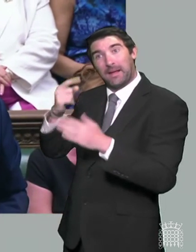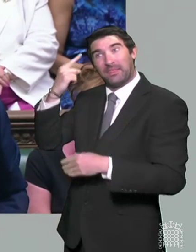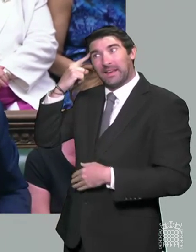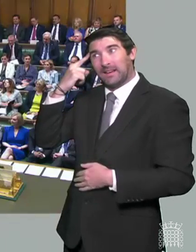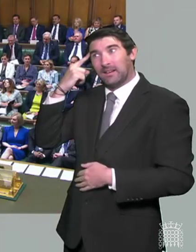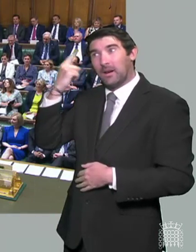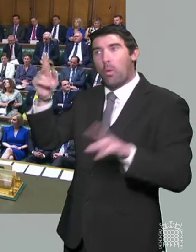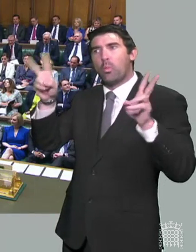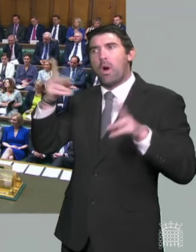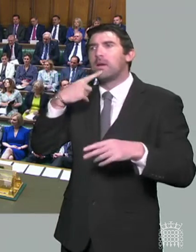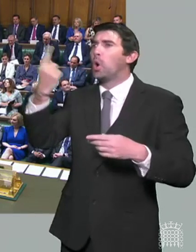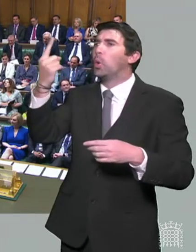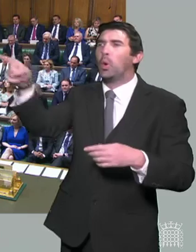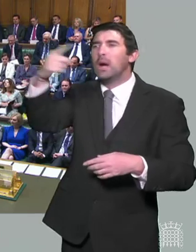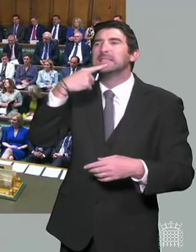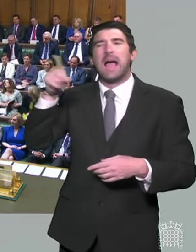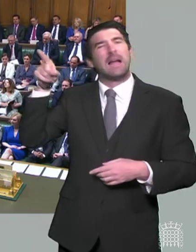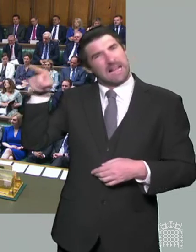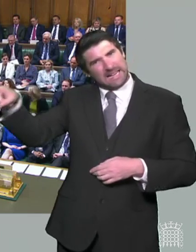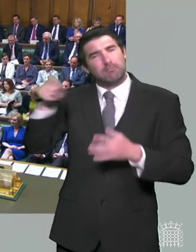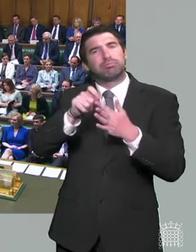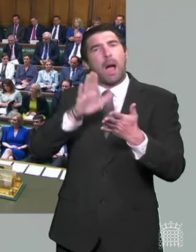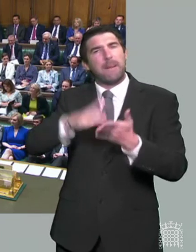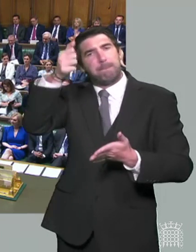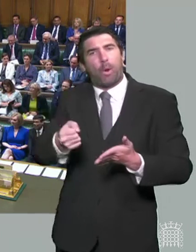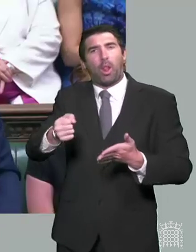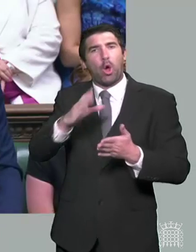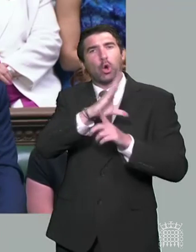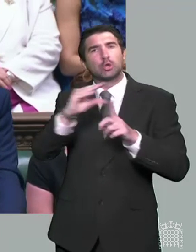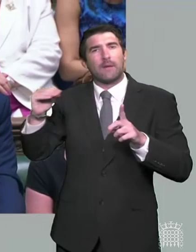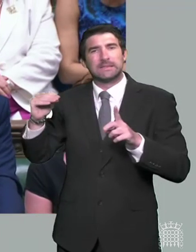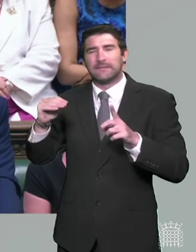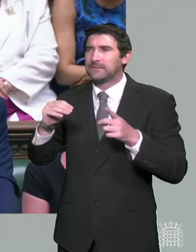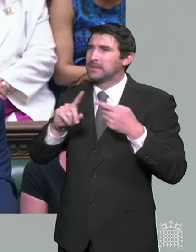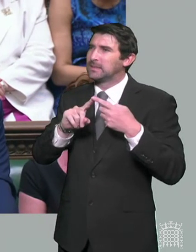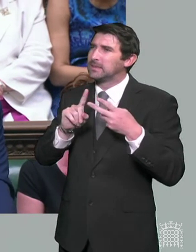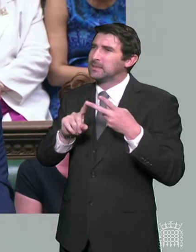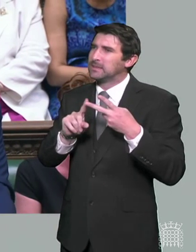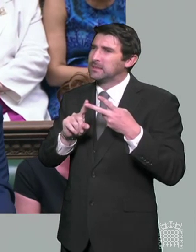Come on! Who was it who said that?